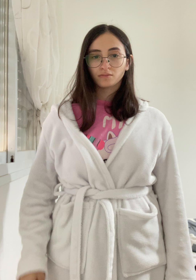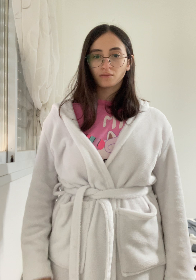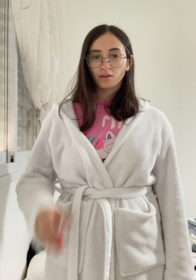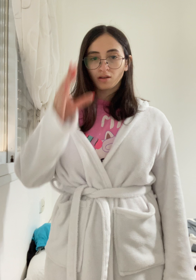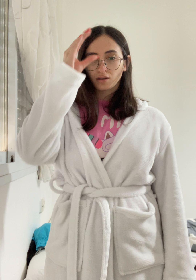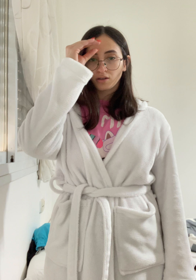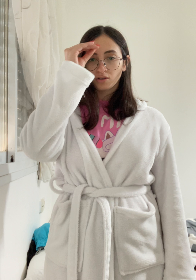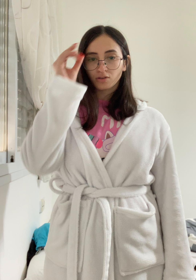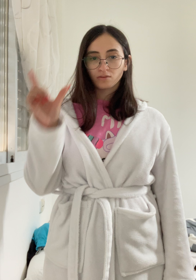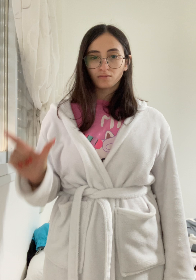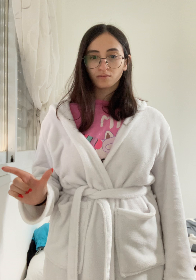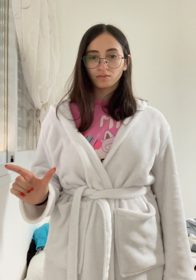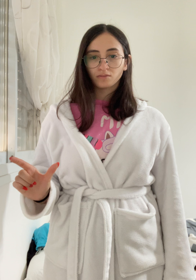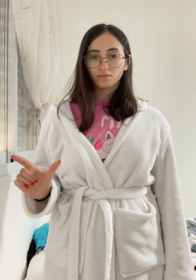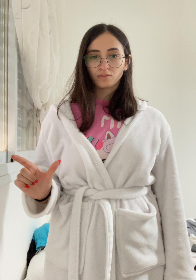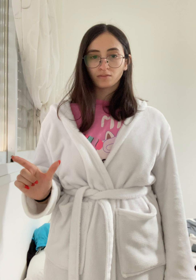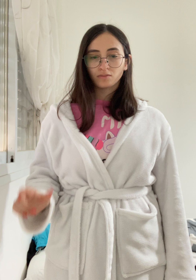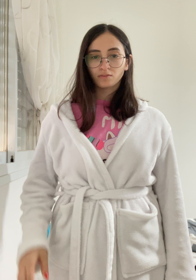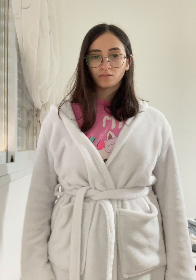איש